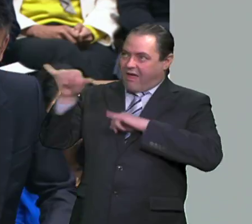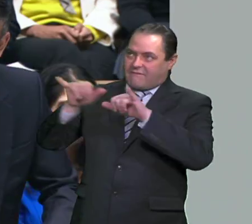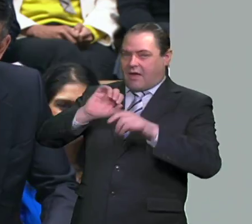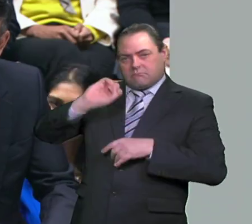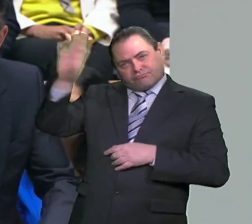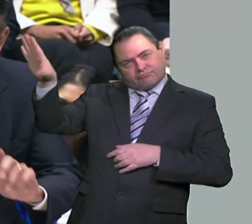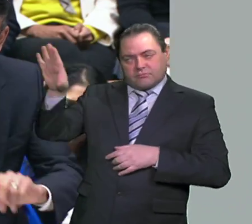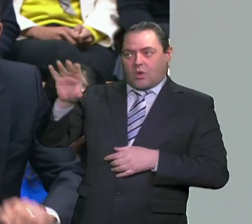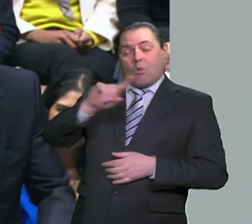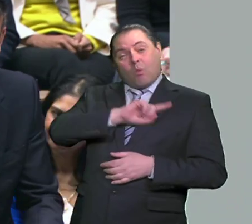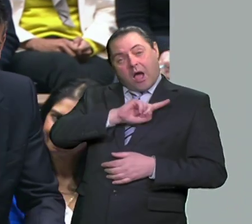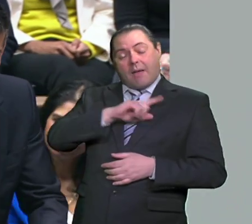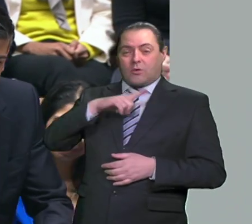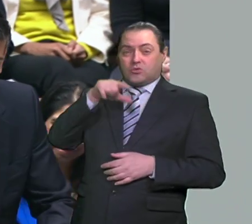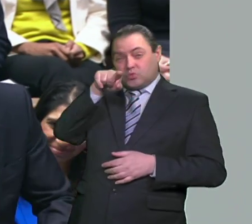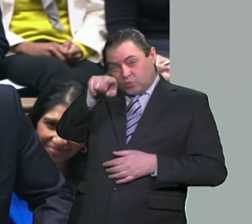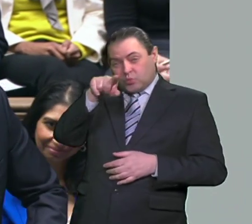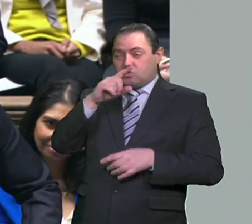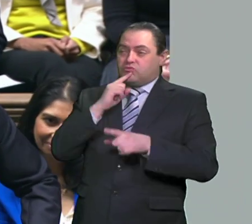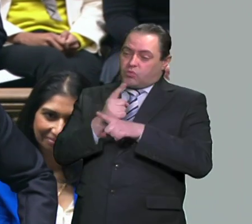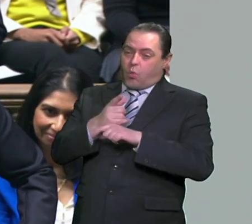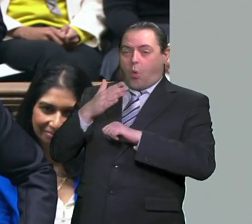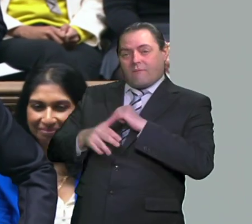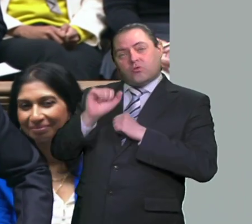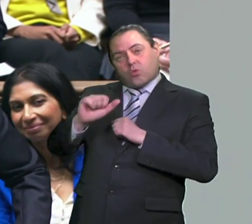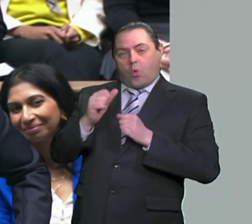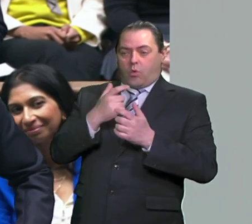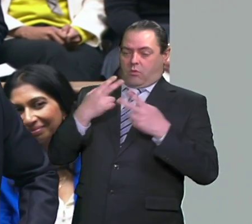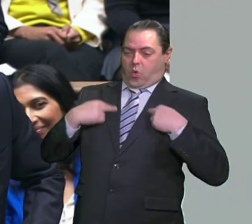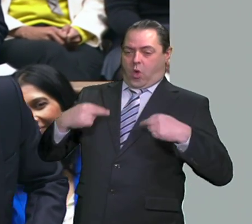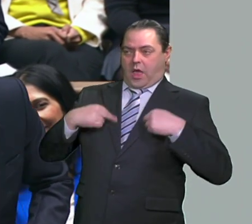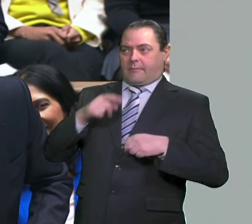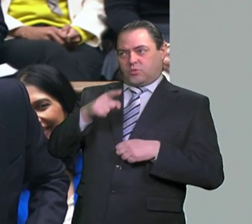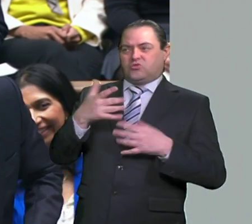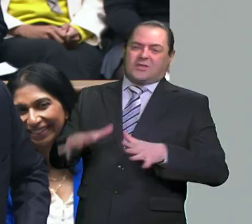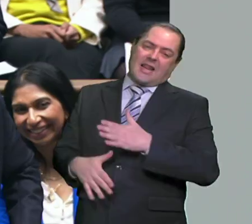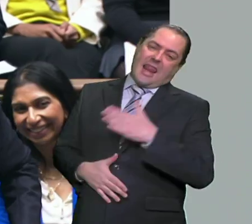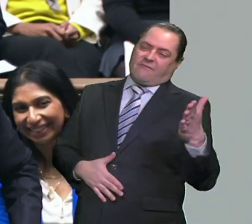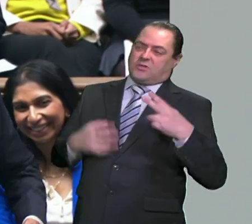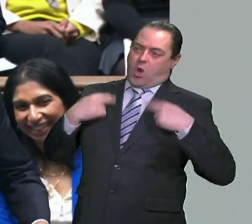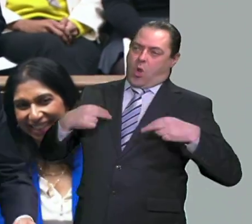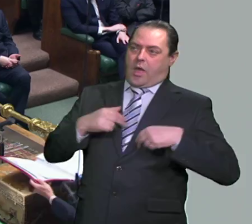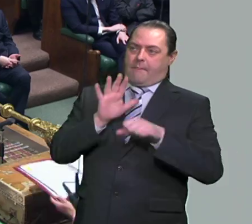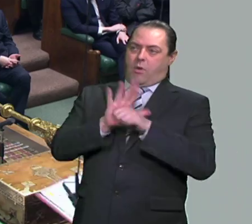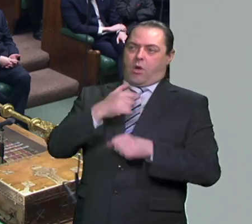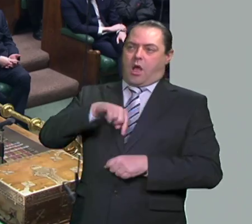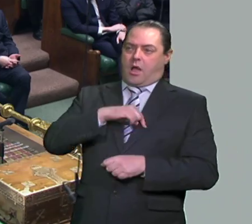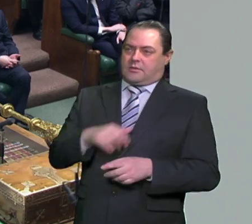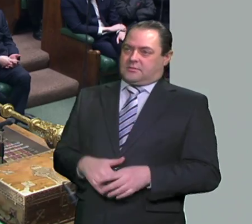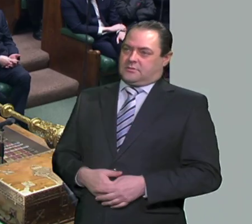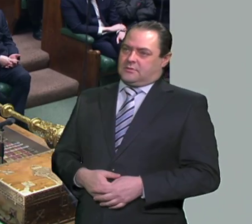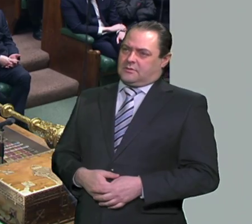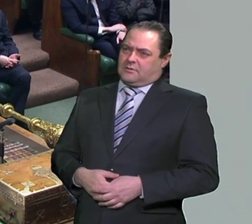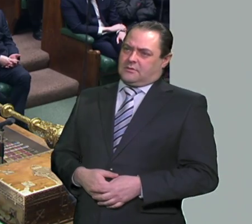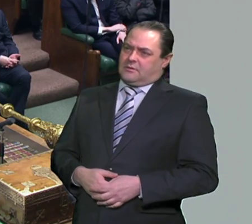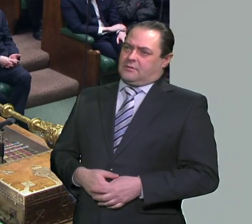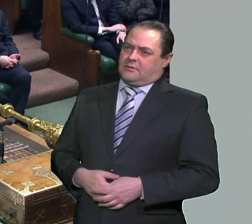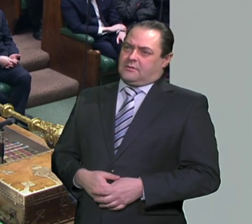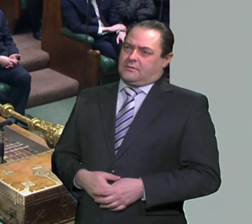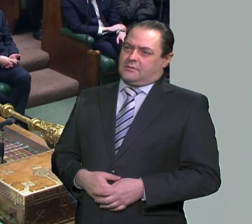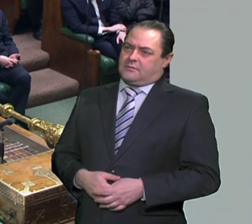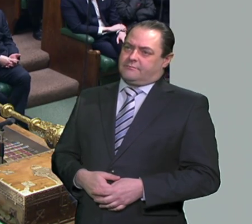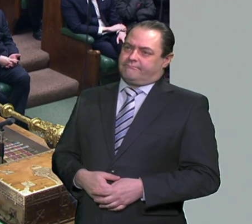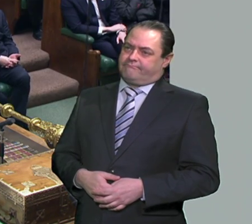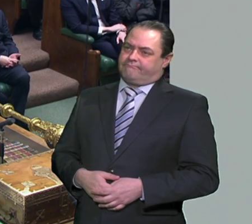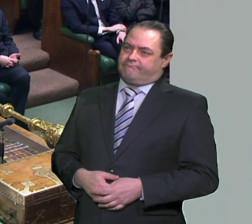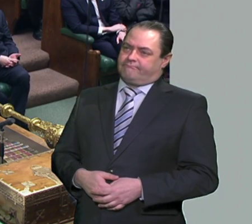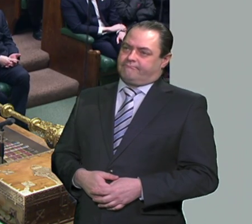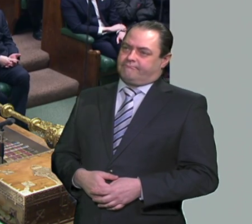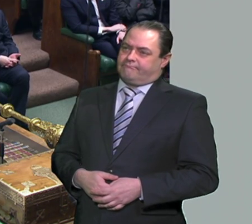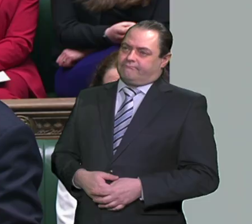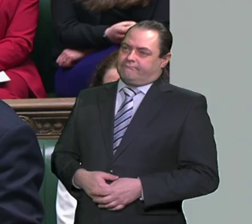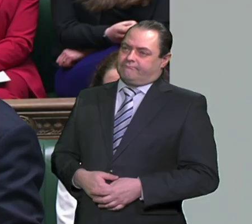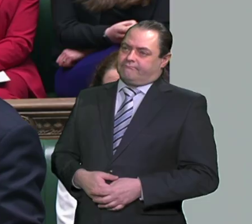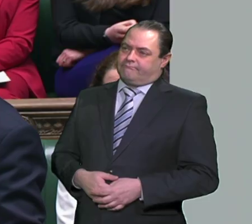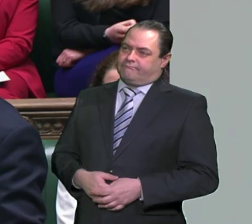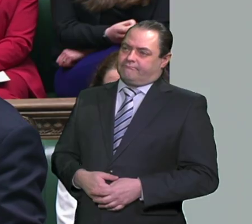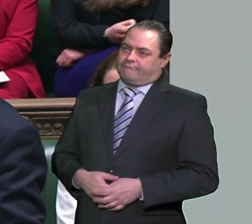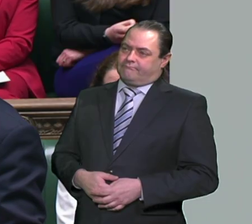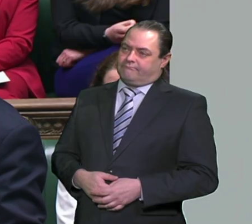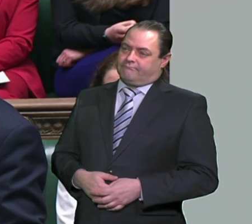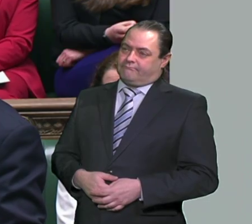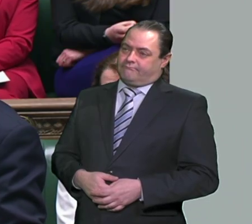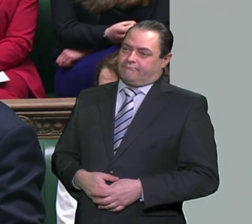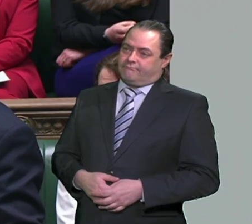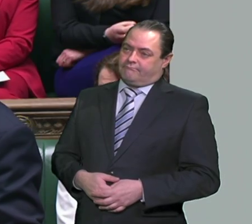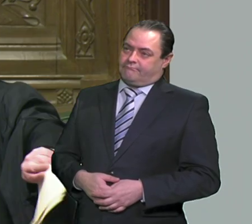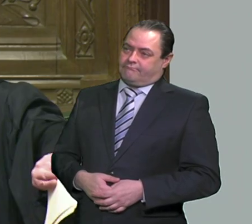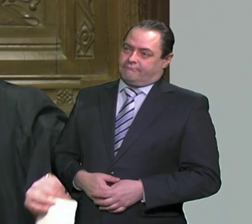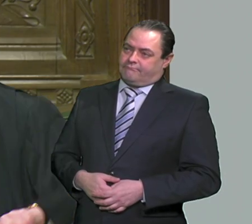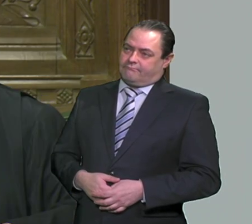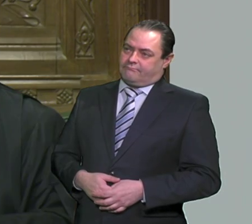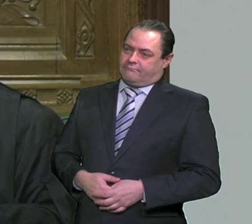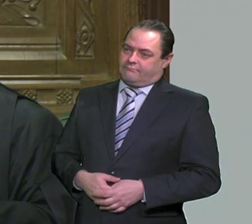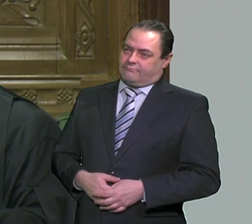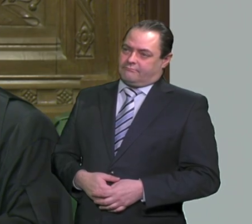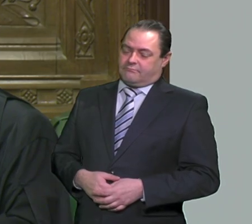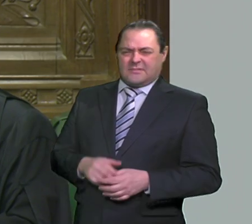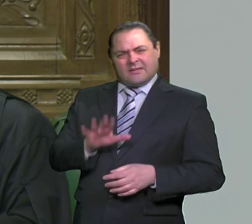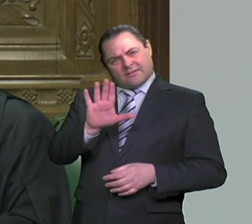We know why, because on this matter—he talked about his legal background—he is just another lefty lawyer standing in our way.